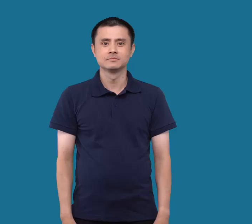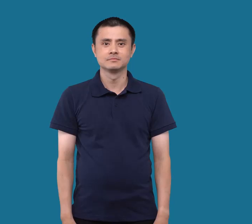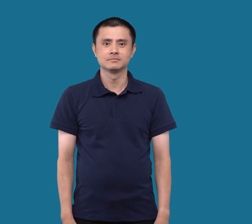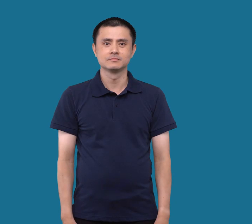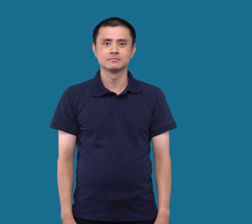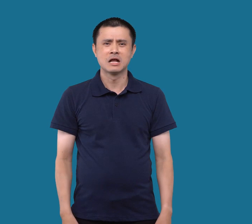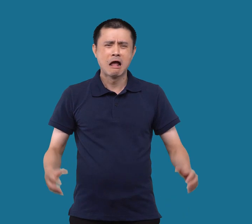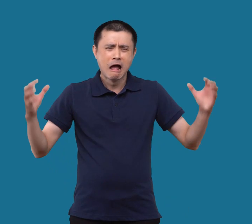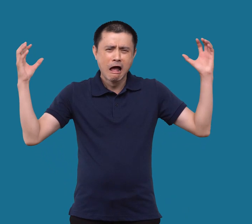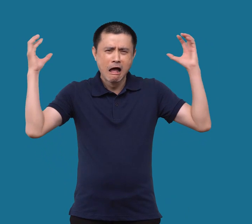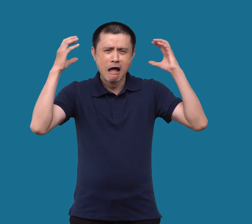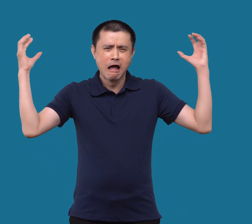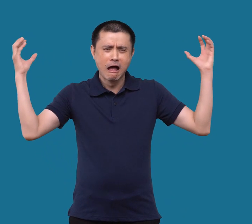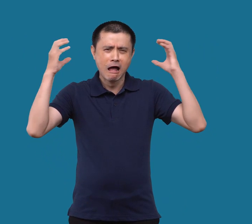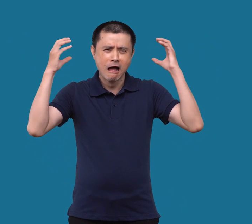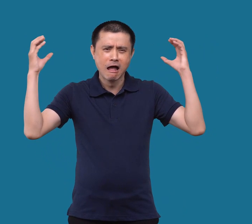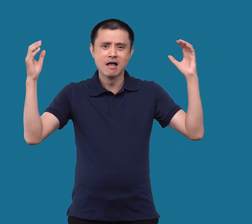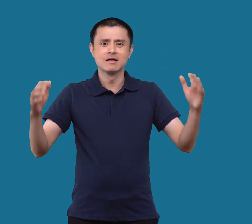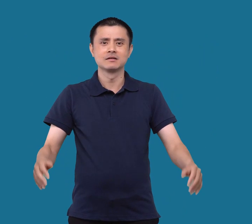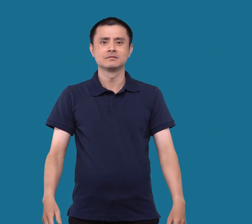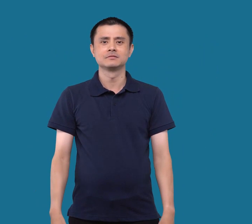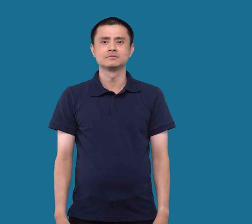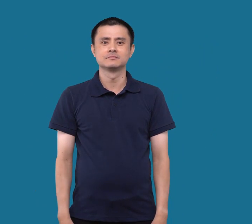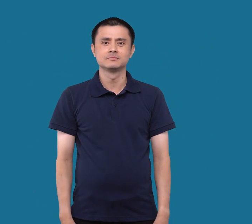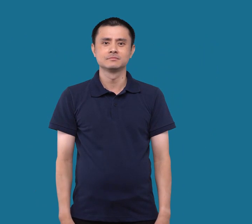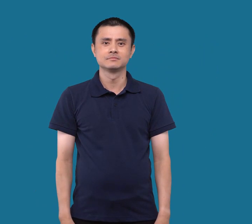ầm ĩ